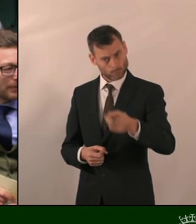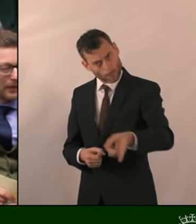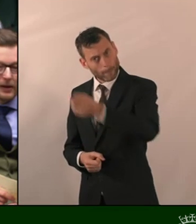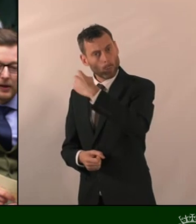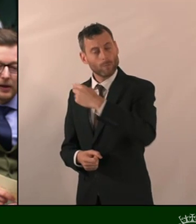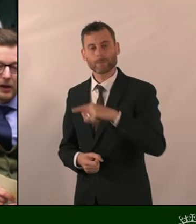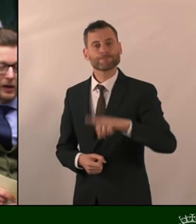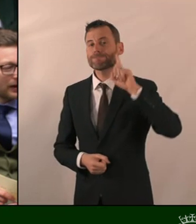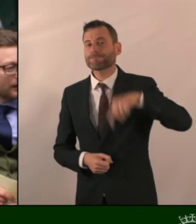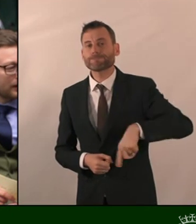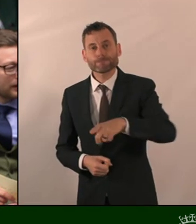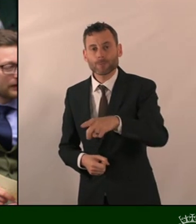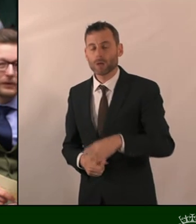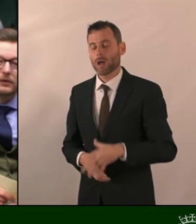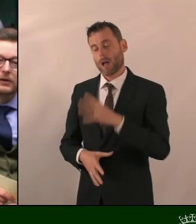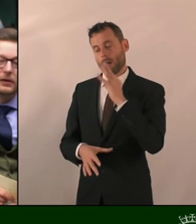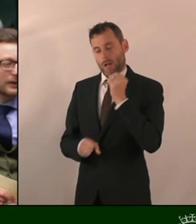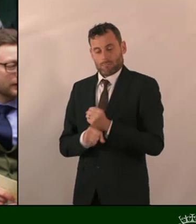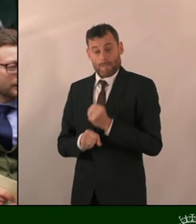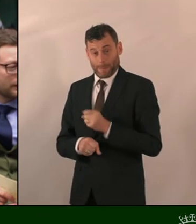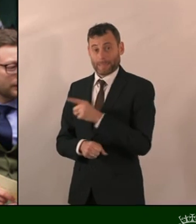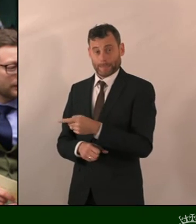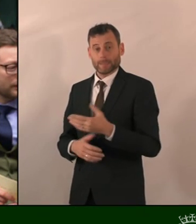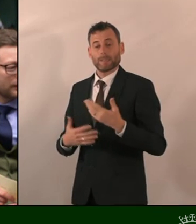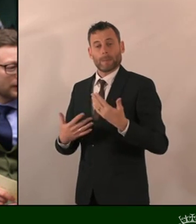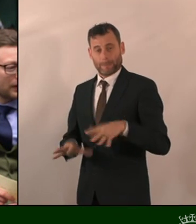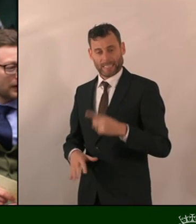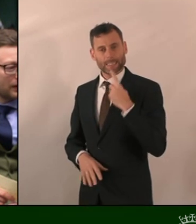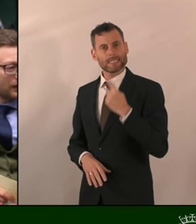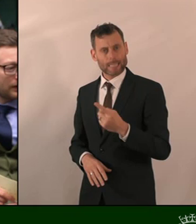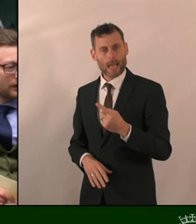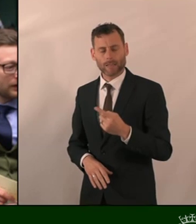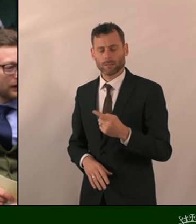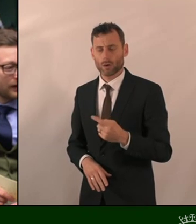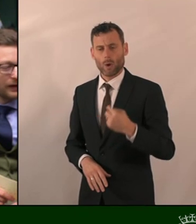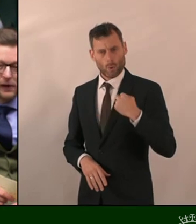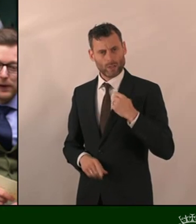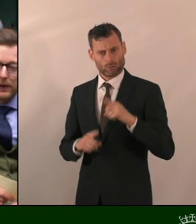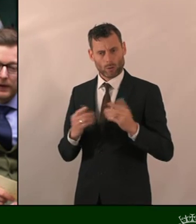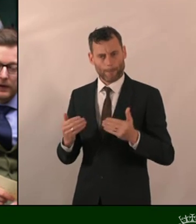The Government have said that they will bring forward measures to try to tackle these planning issues.